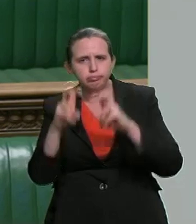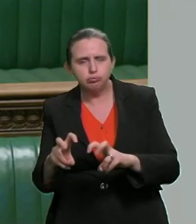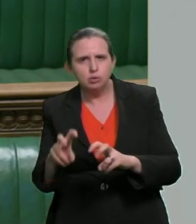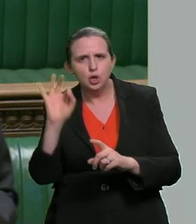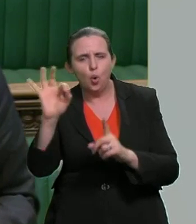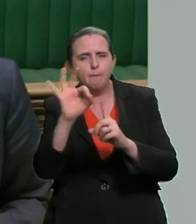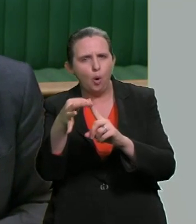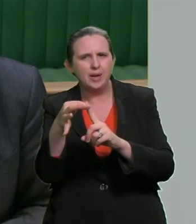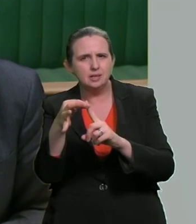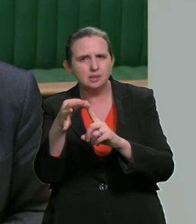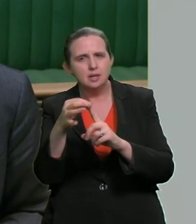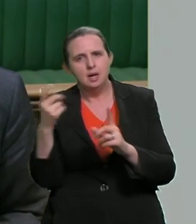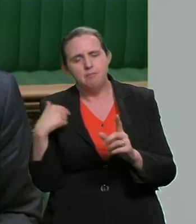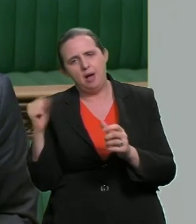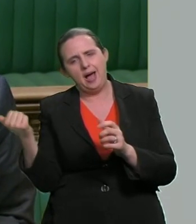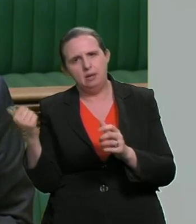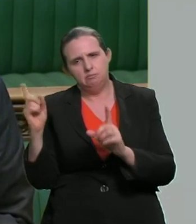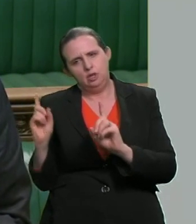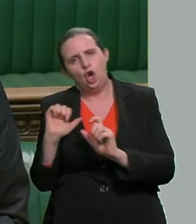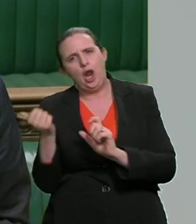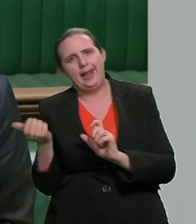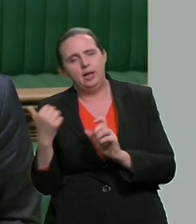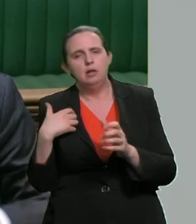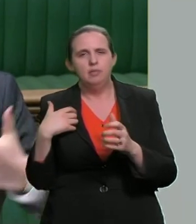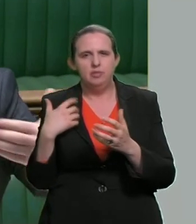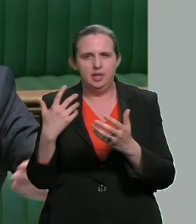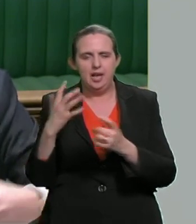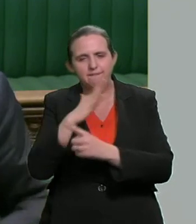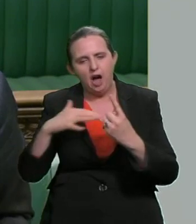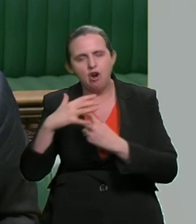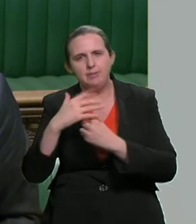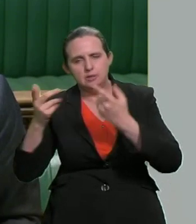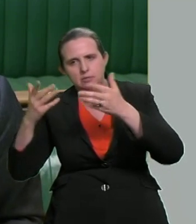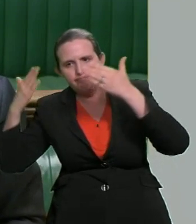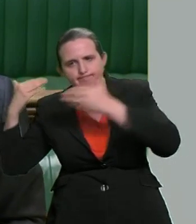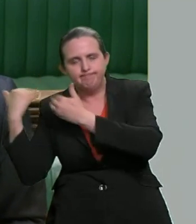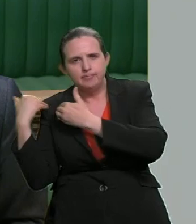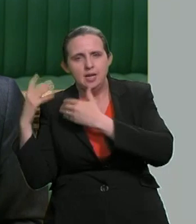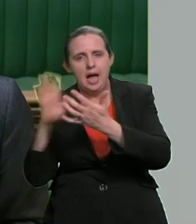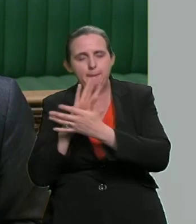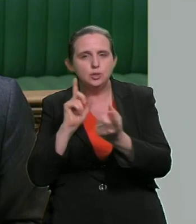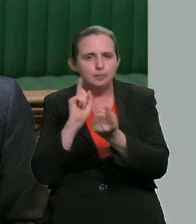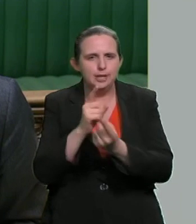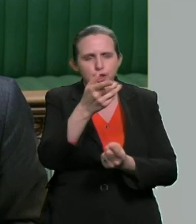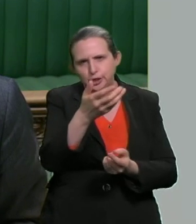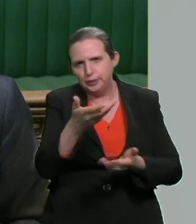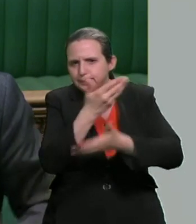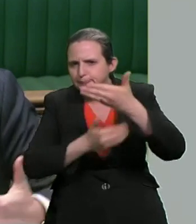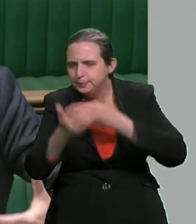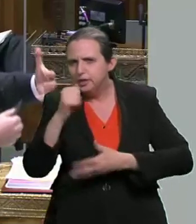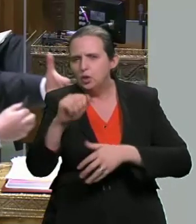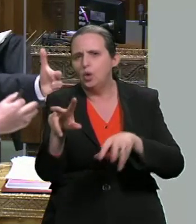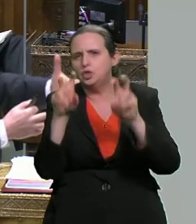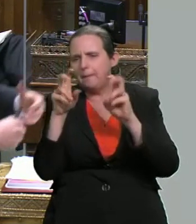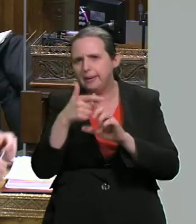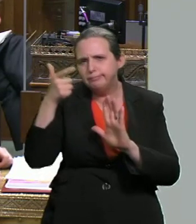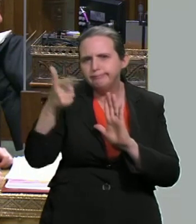I know that my right honourable Friend the Secretary of State for Housing, Communities and Local Government has met him, and will be glad to meet him again, to discuss the subject he raises.